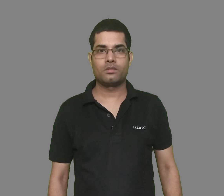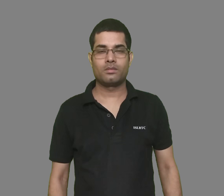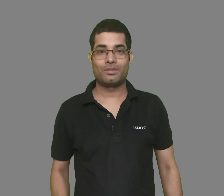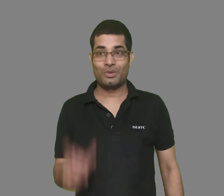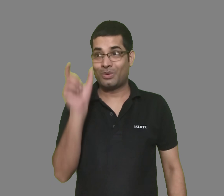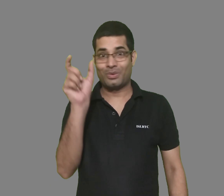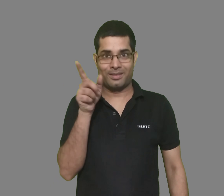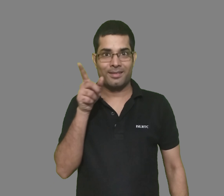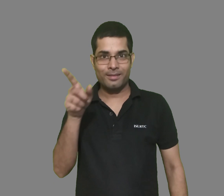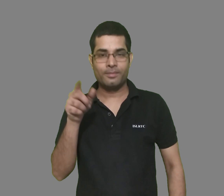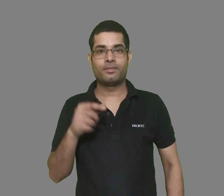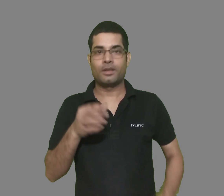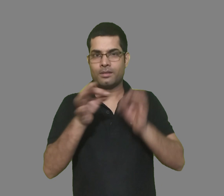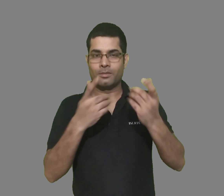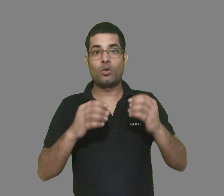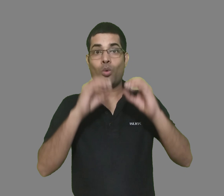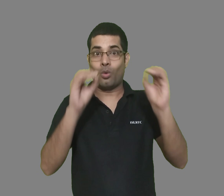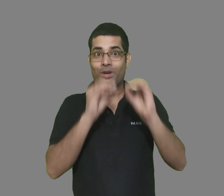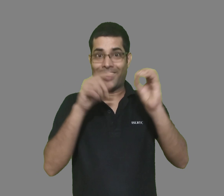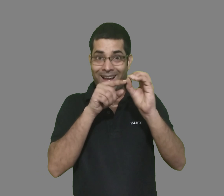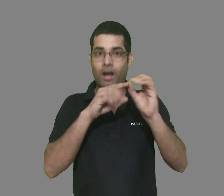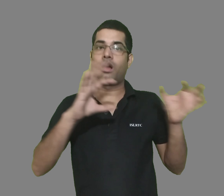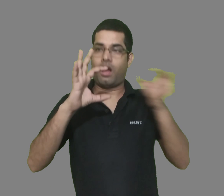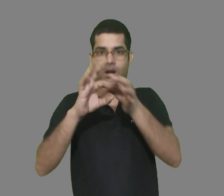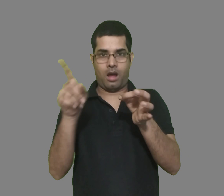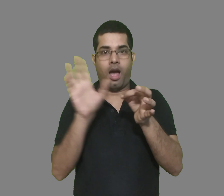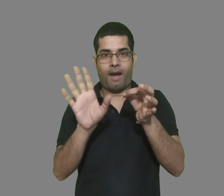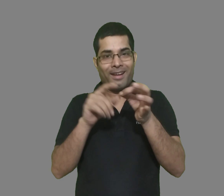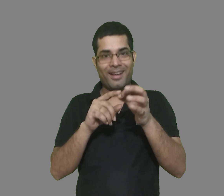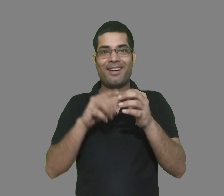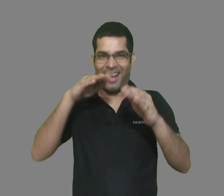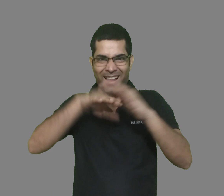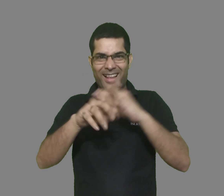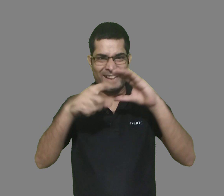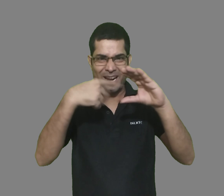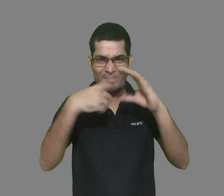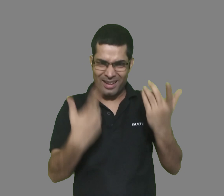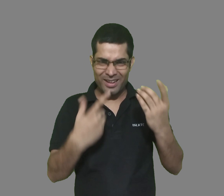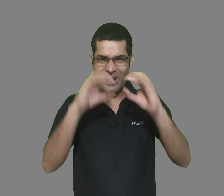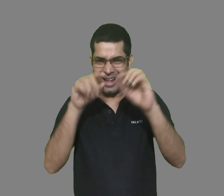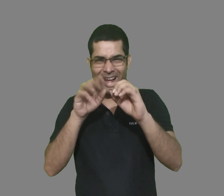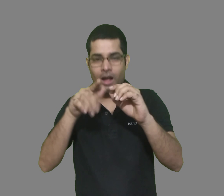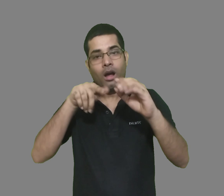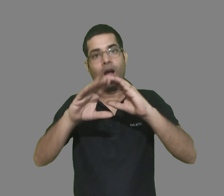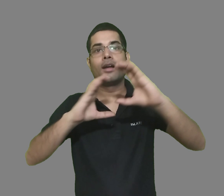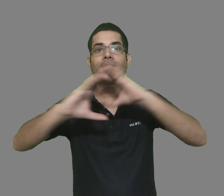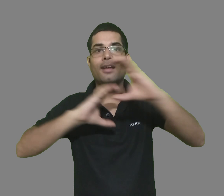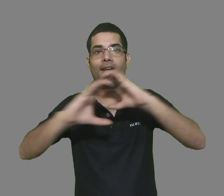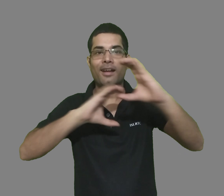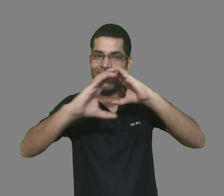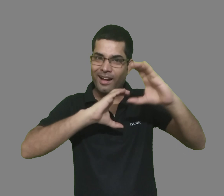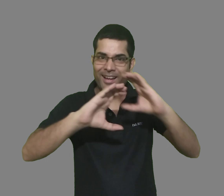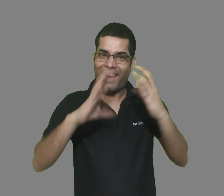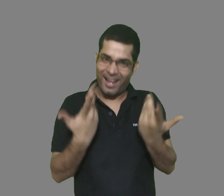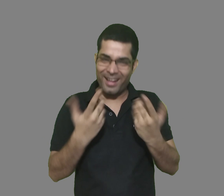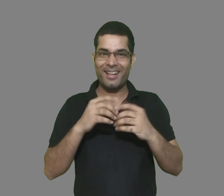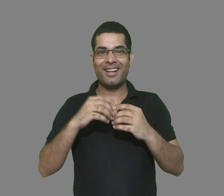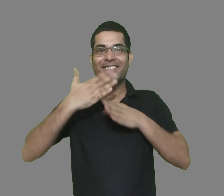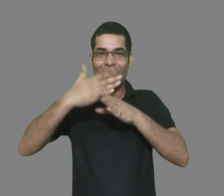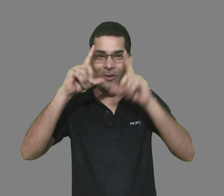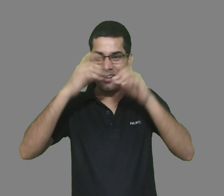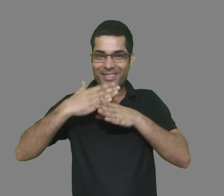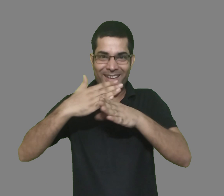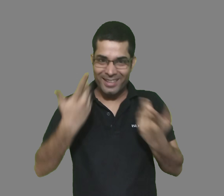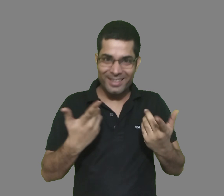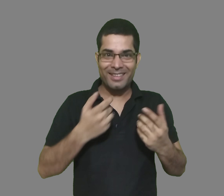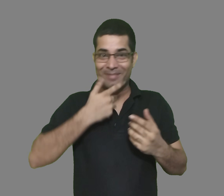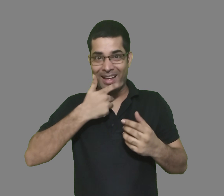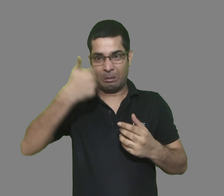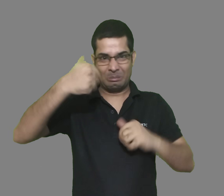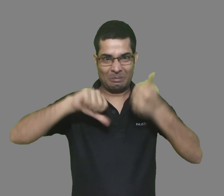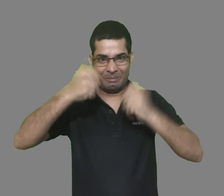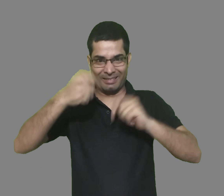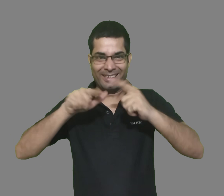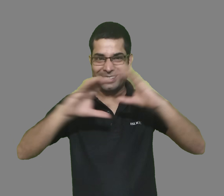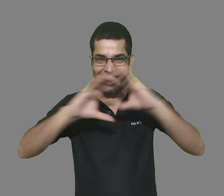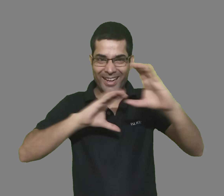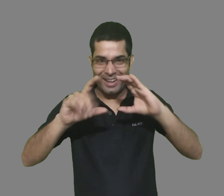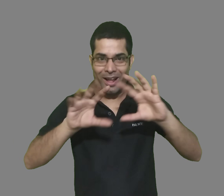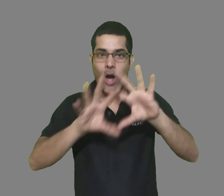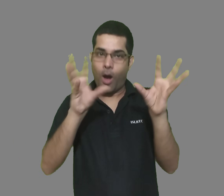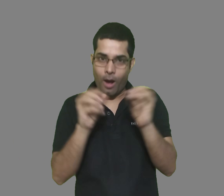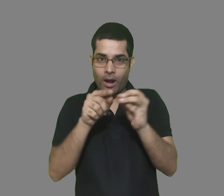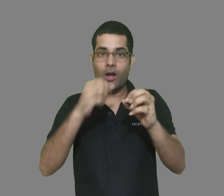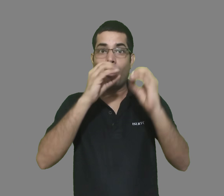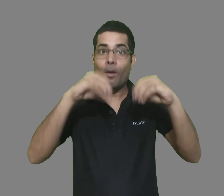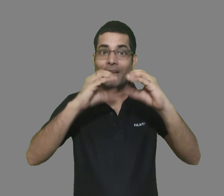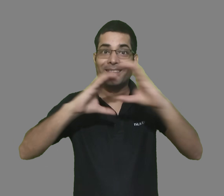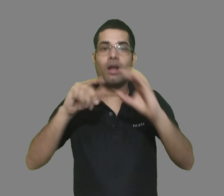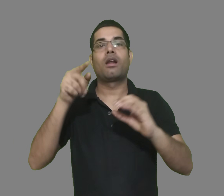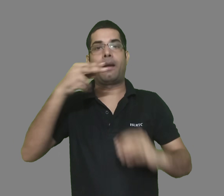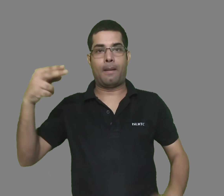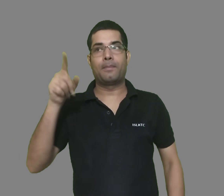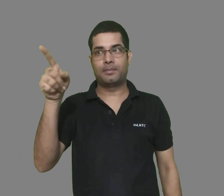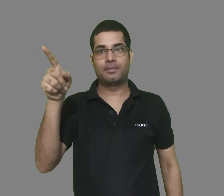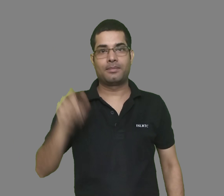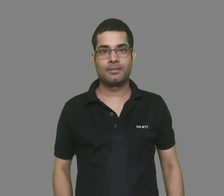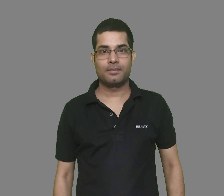Hangouts